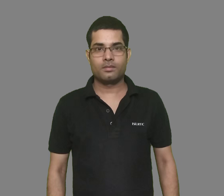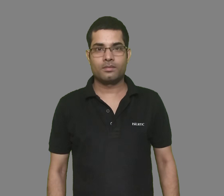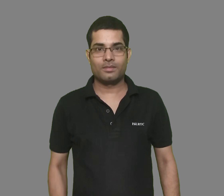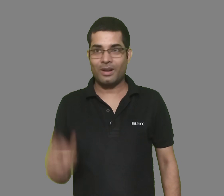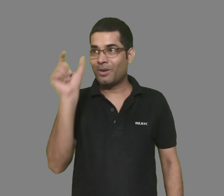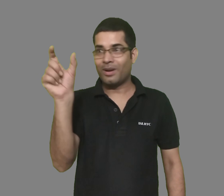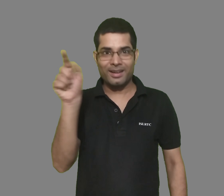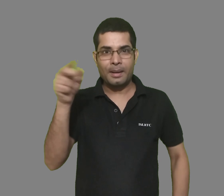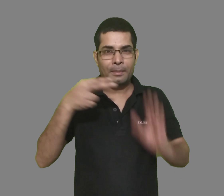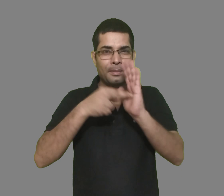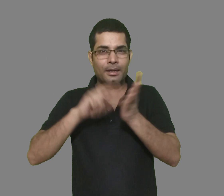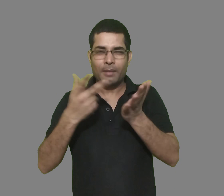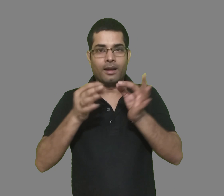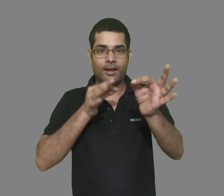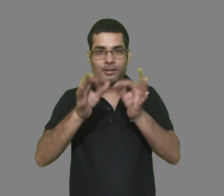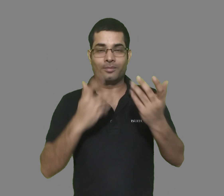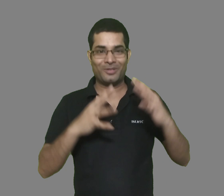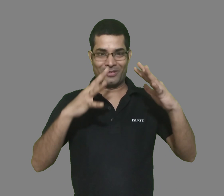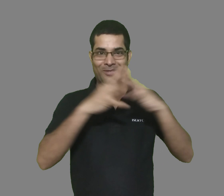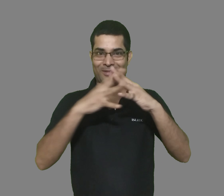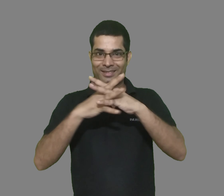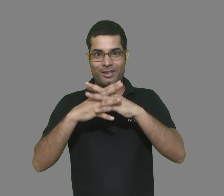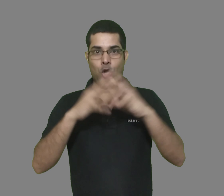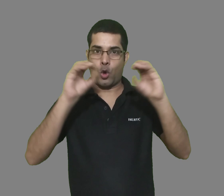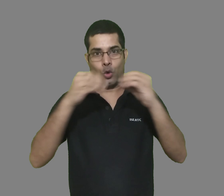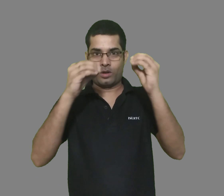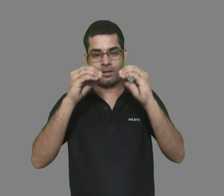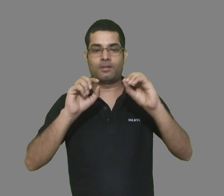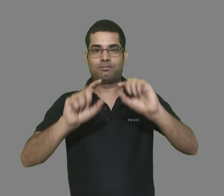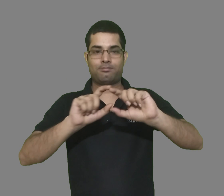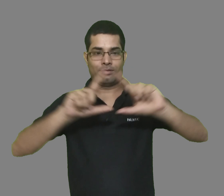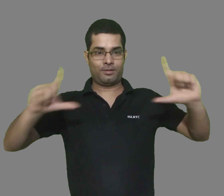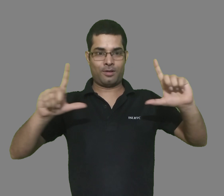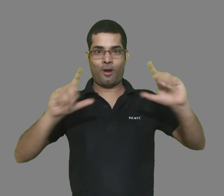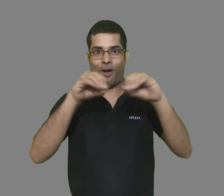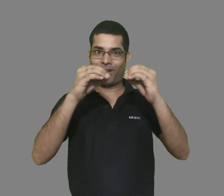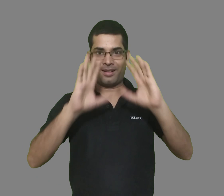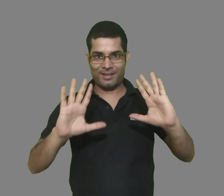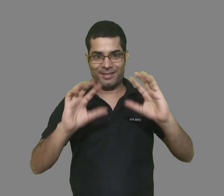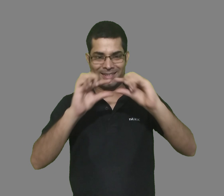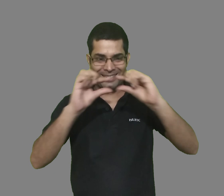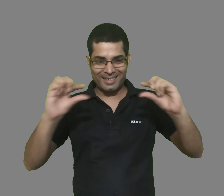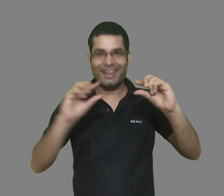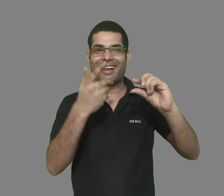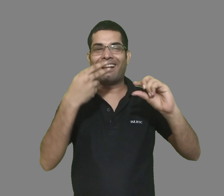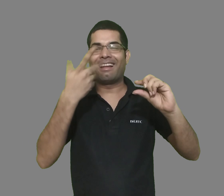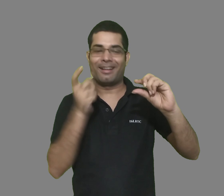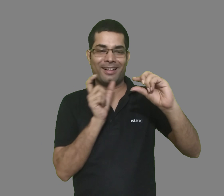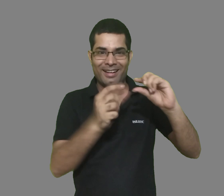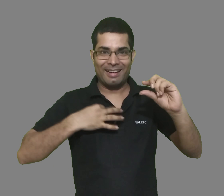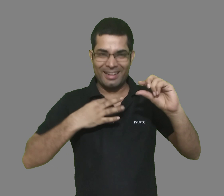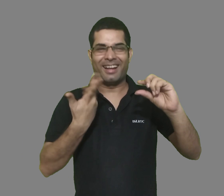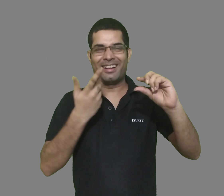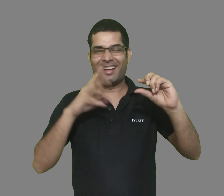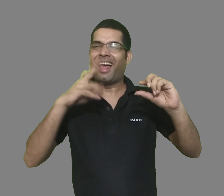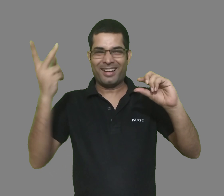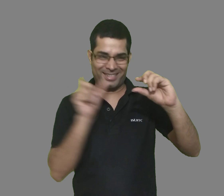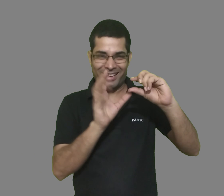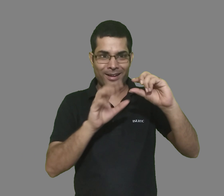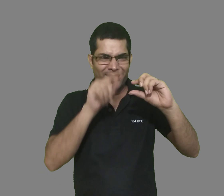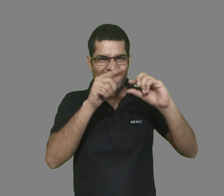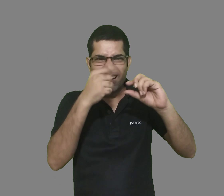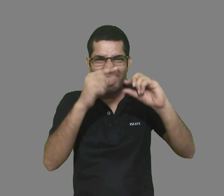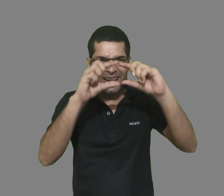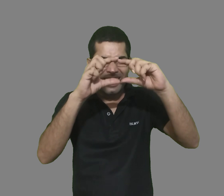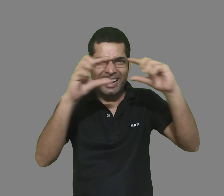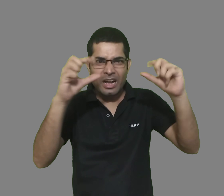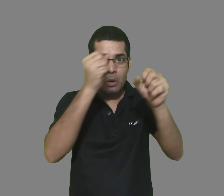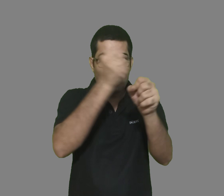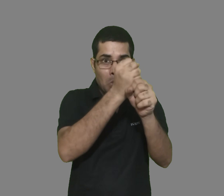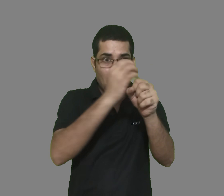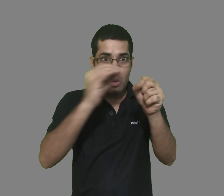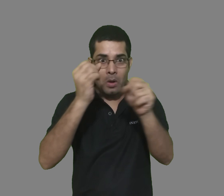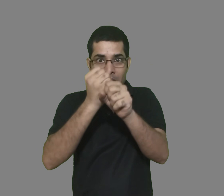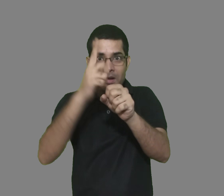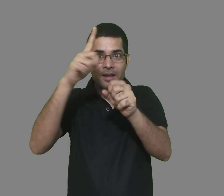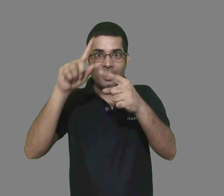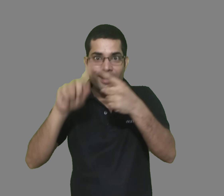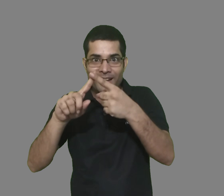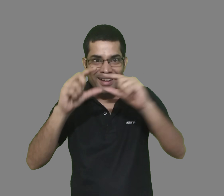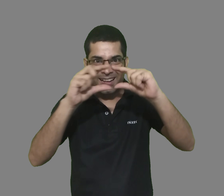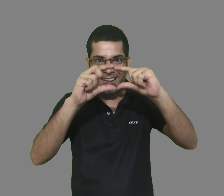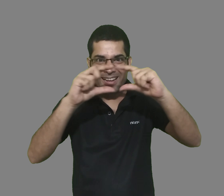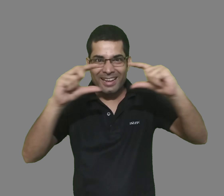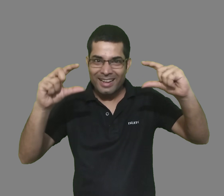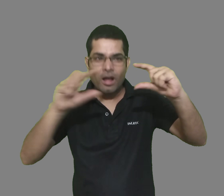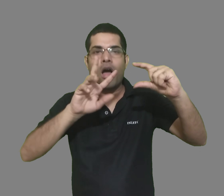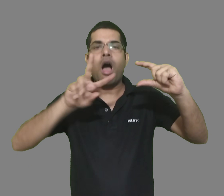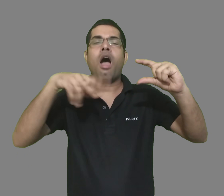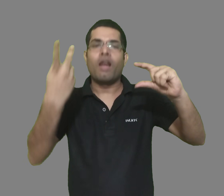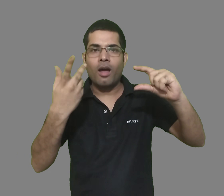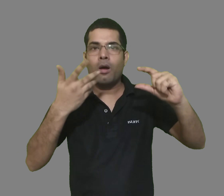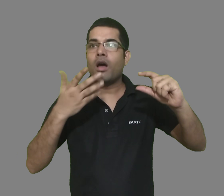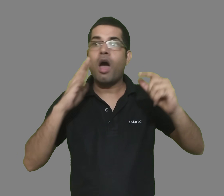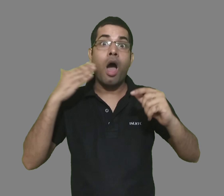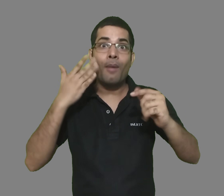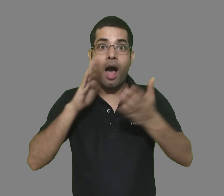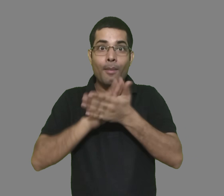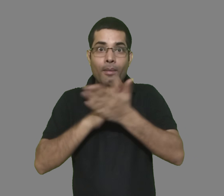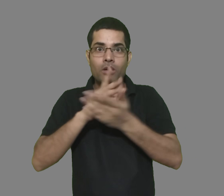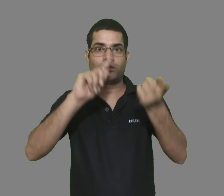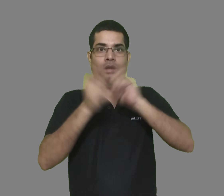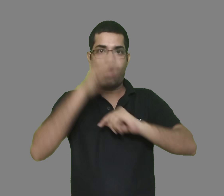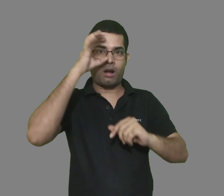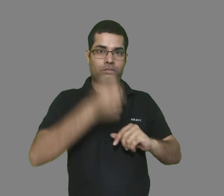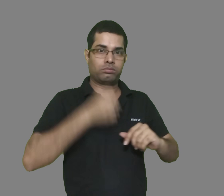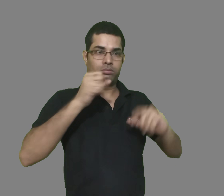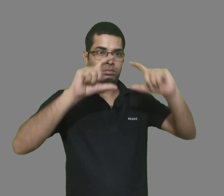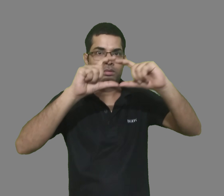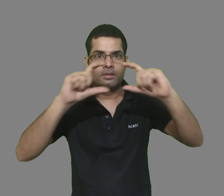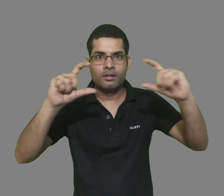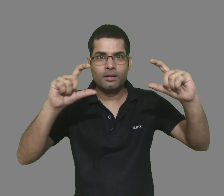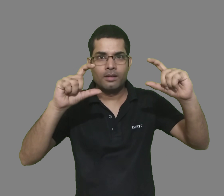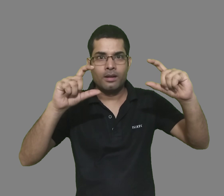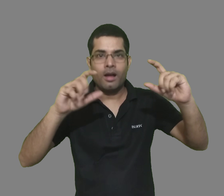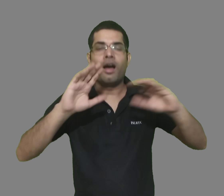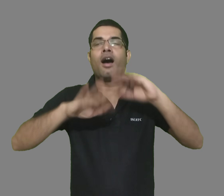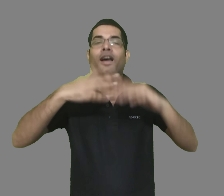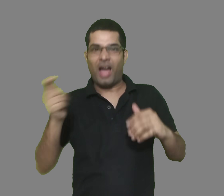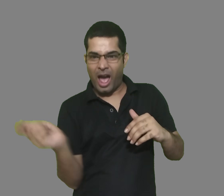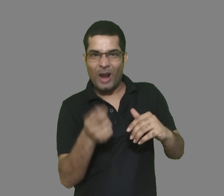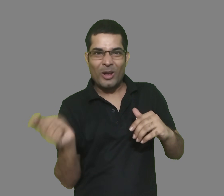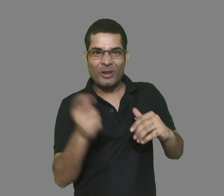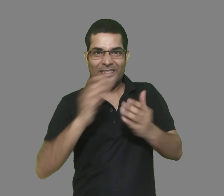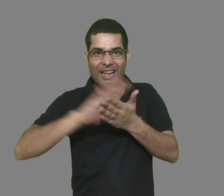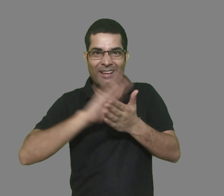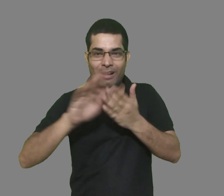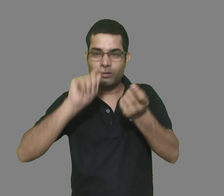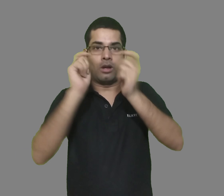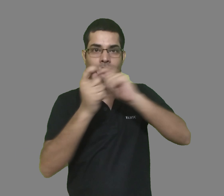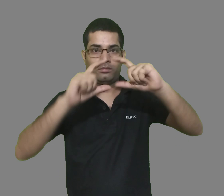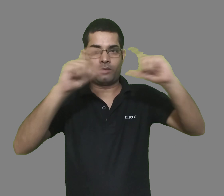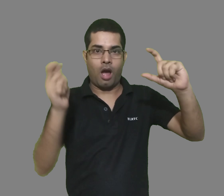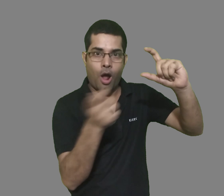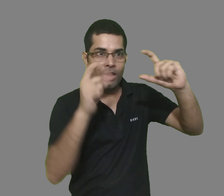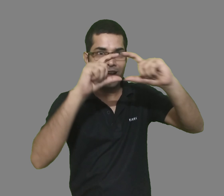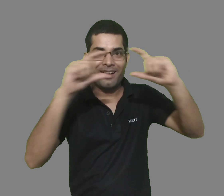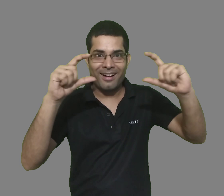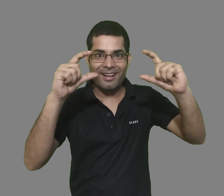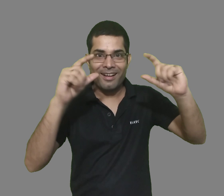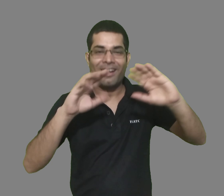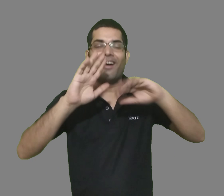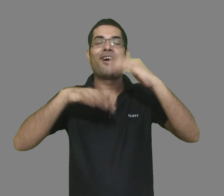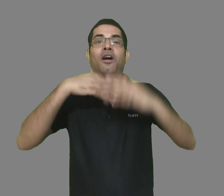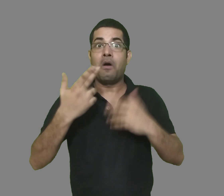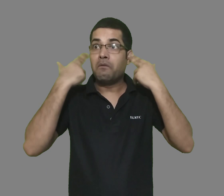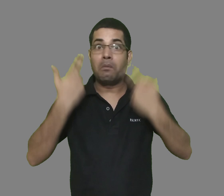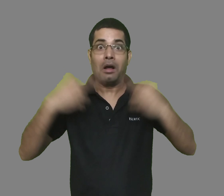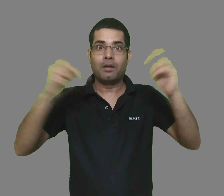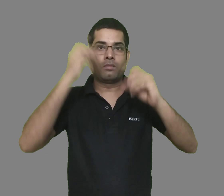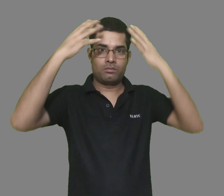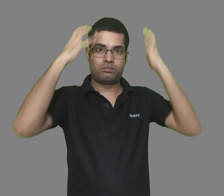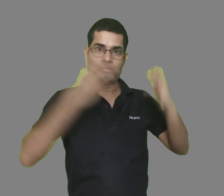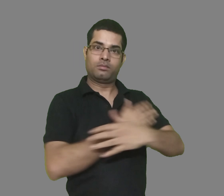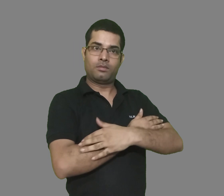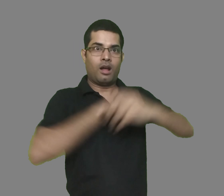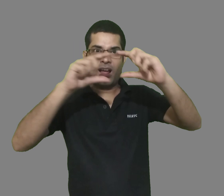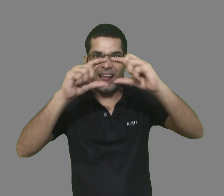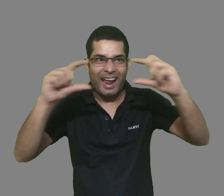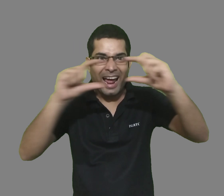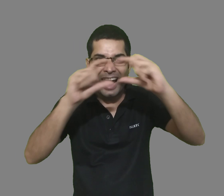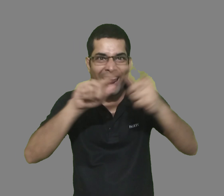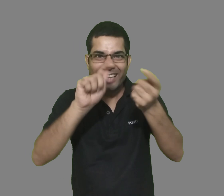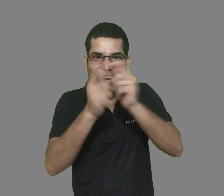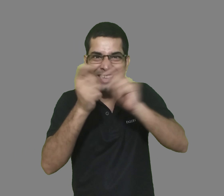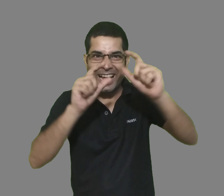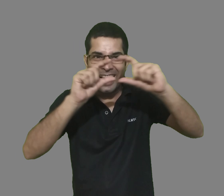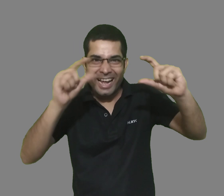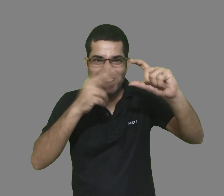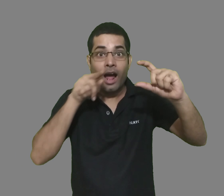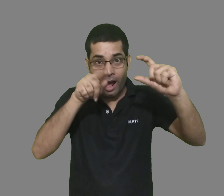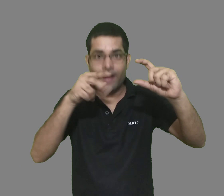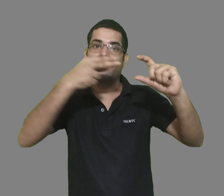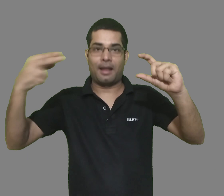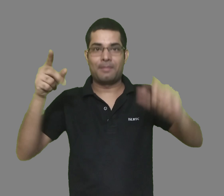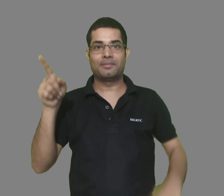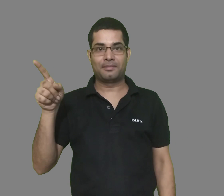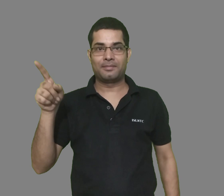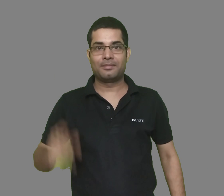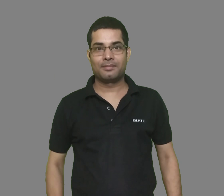Doodle